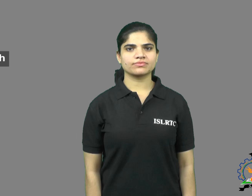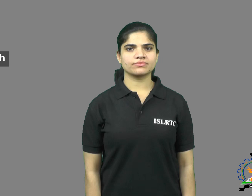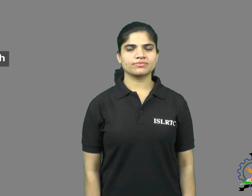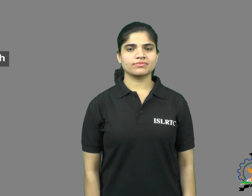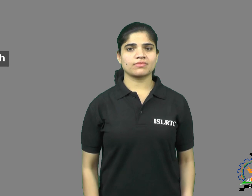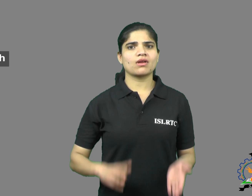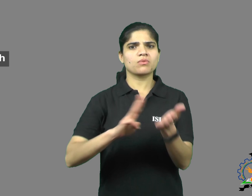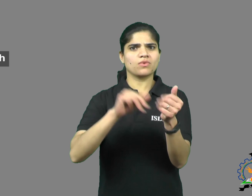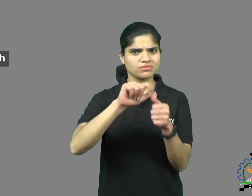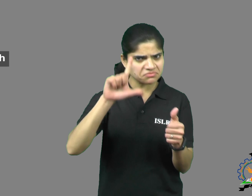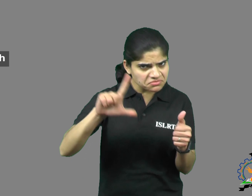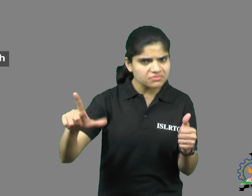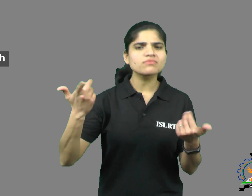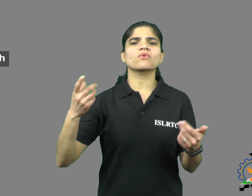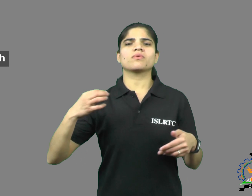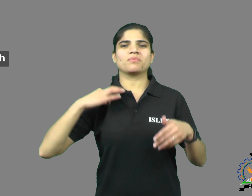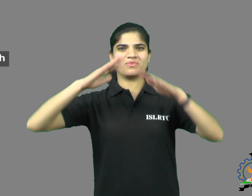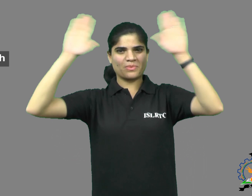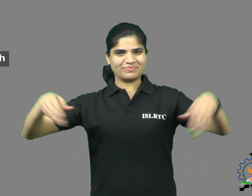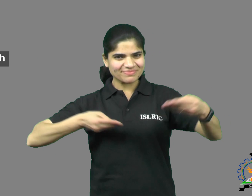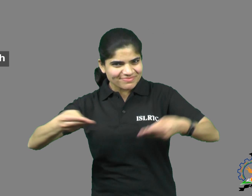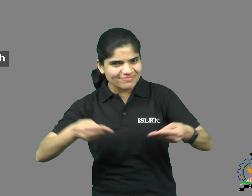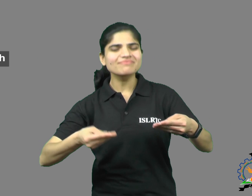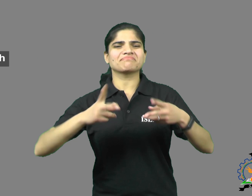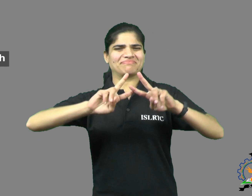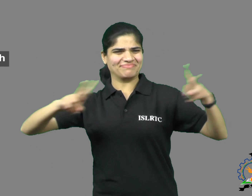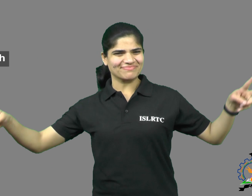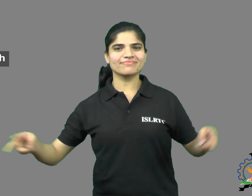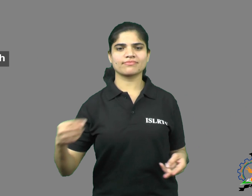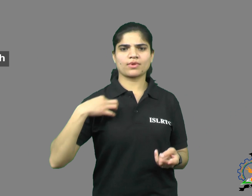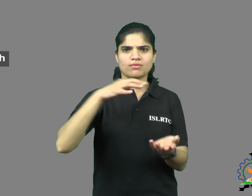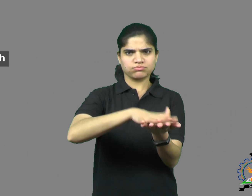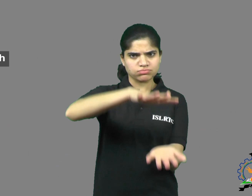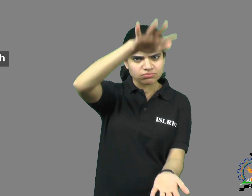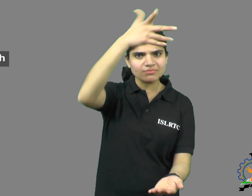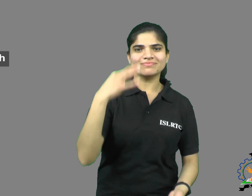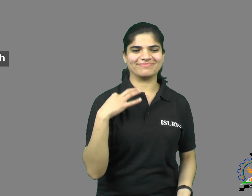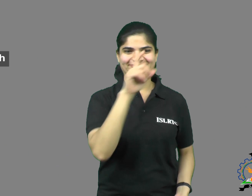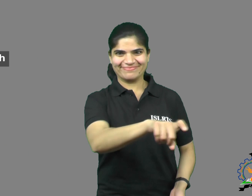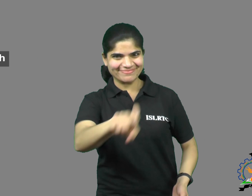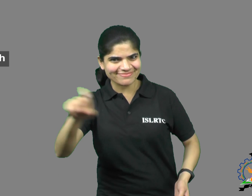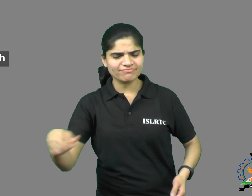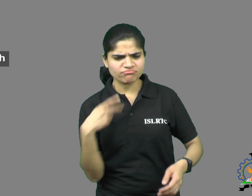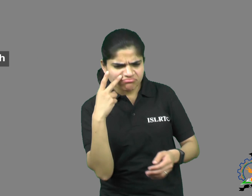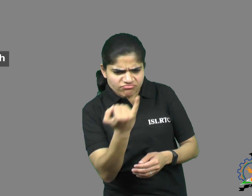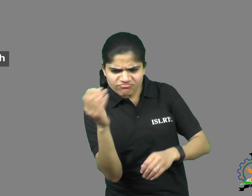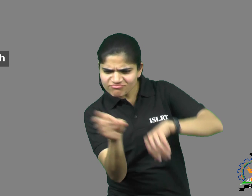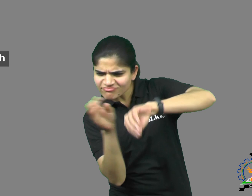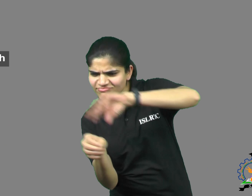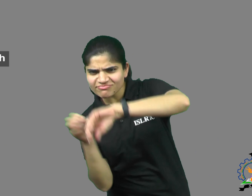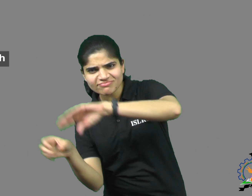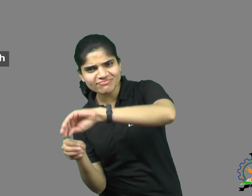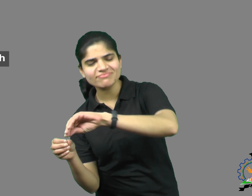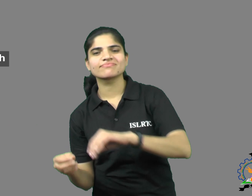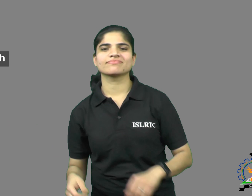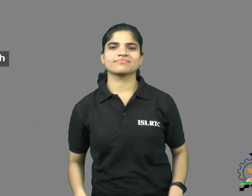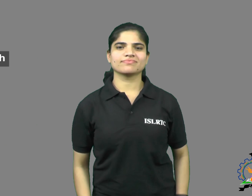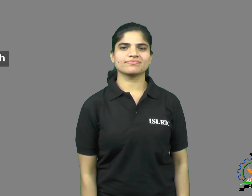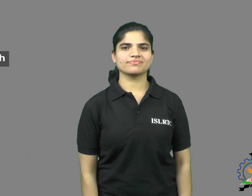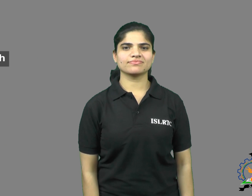Browse Look Through (Shopping)